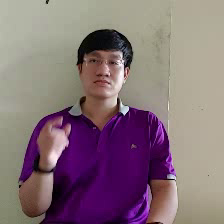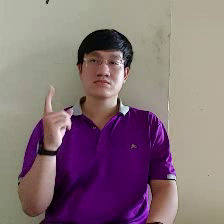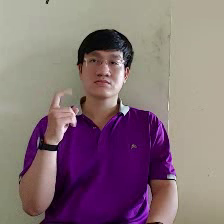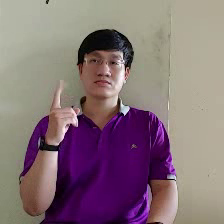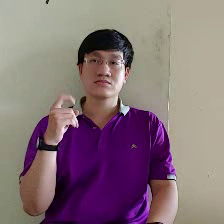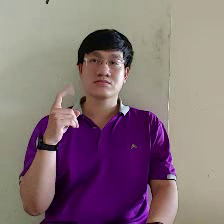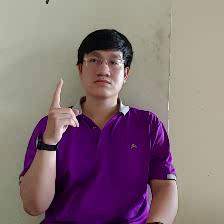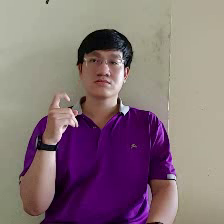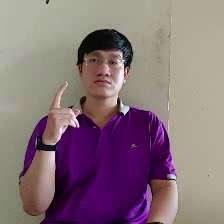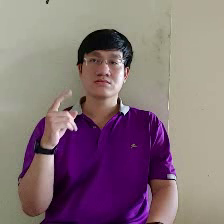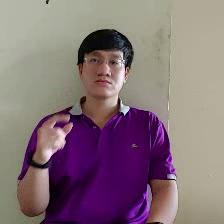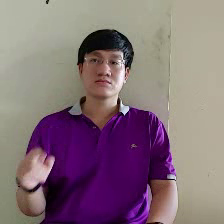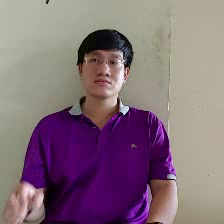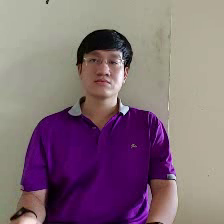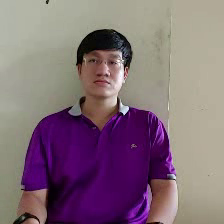Đâu